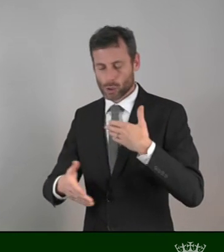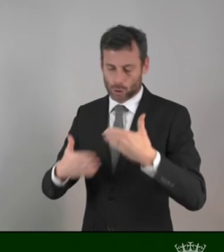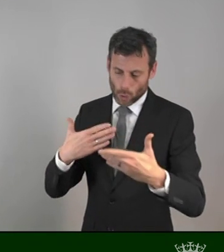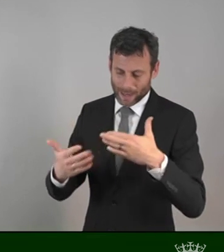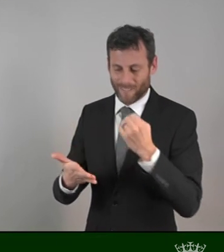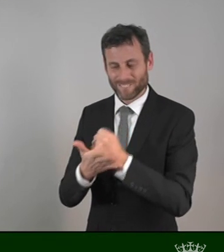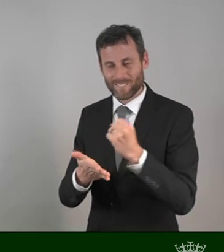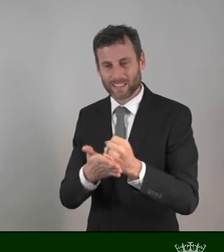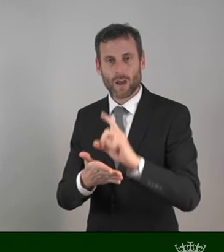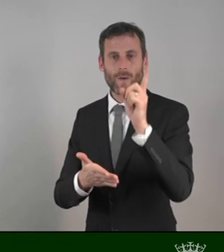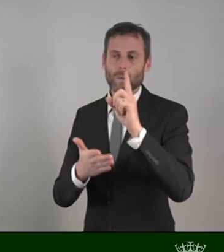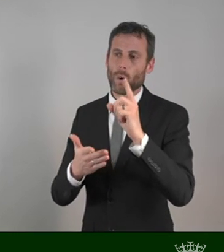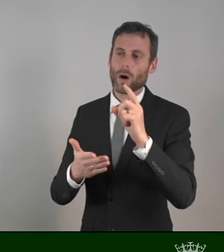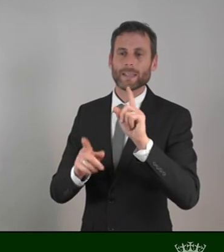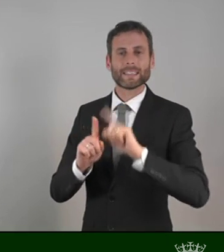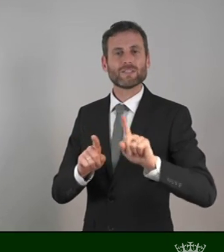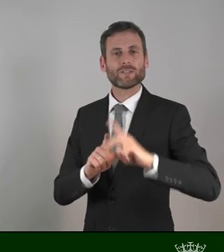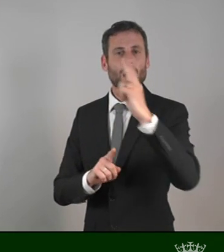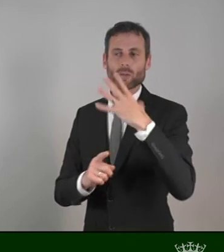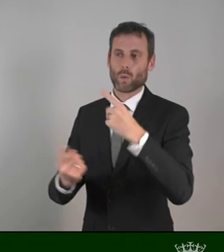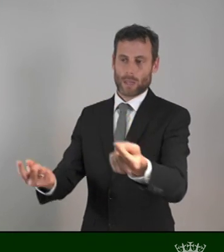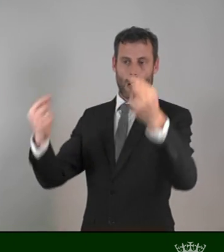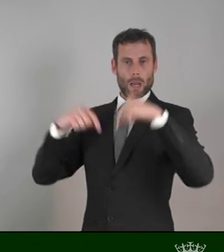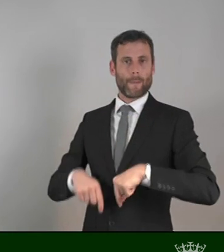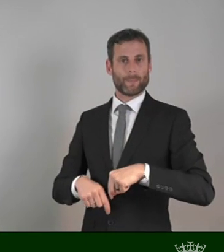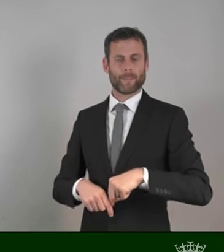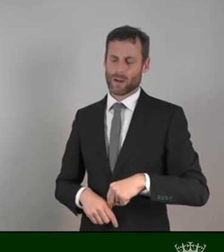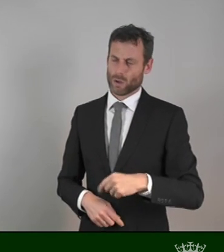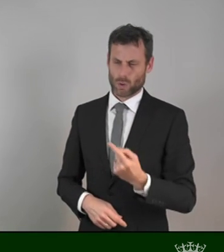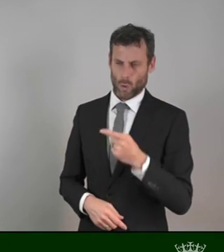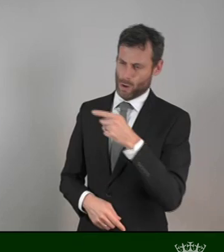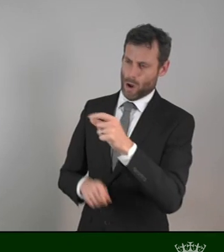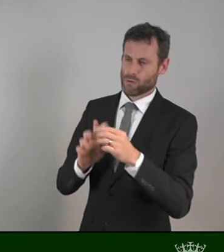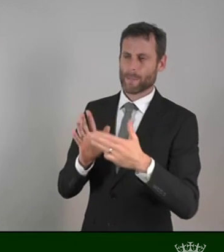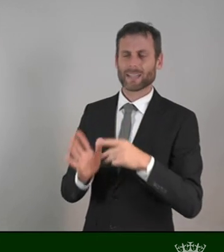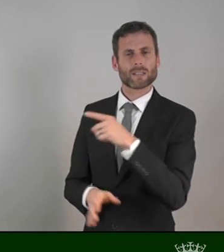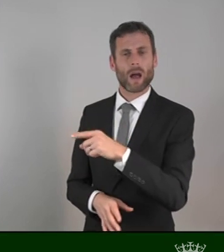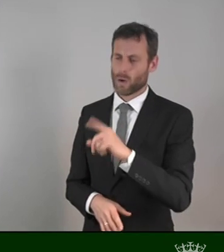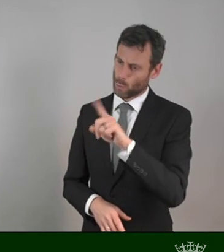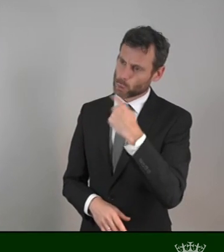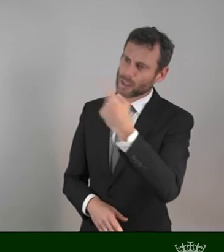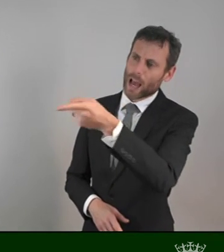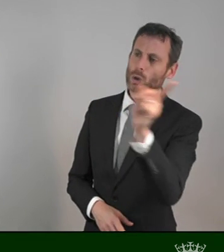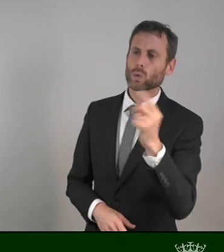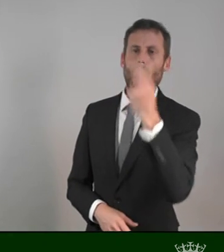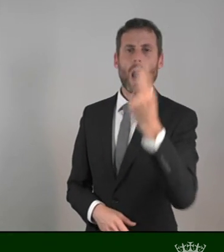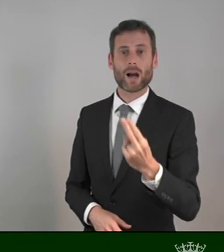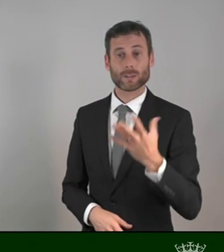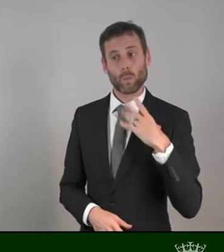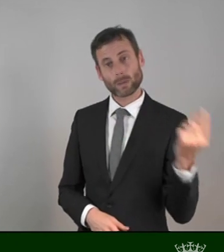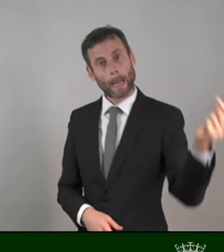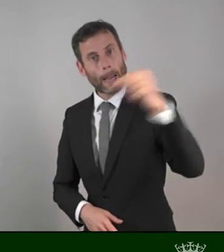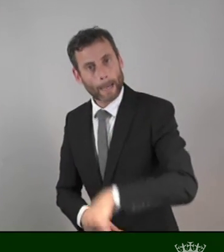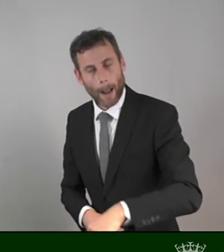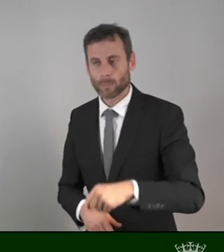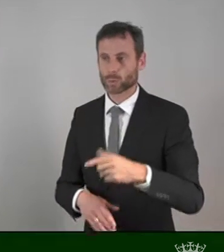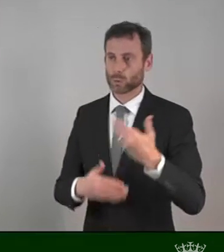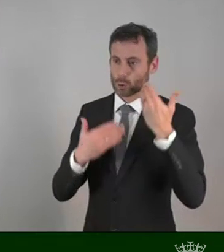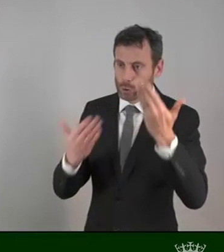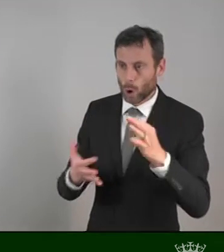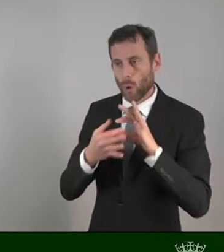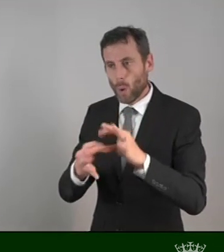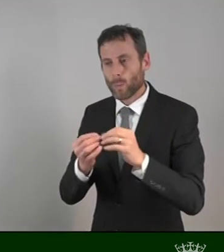What is the Prime Minister’s message to artists who want to come here and share their talents, but who are put off by an over-complicated and extortionate application process that signals they are not welcome?